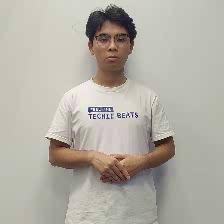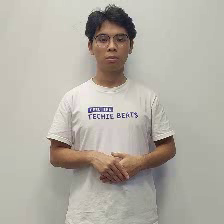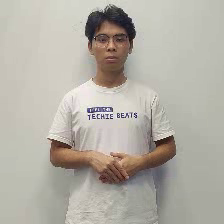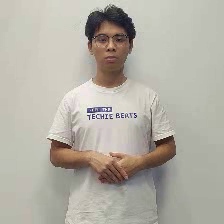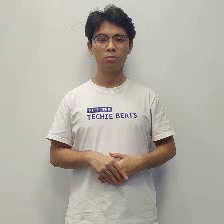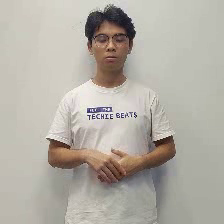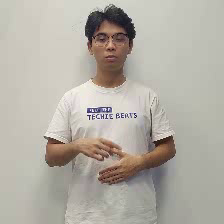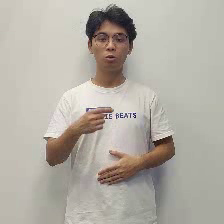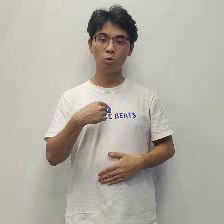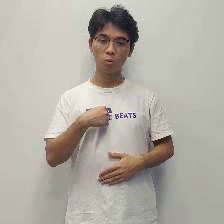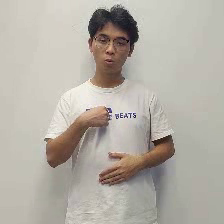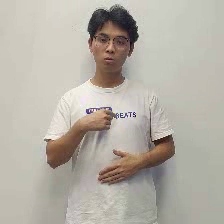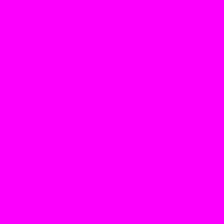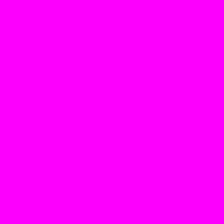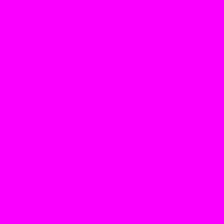Tôi